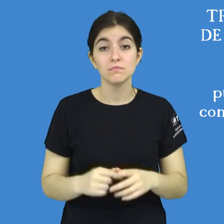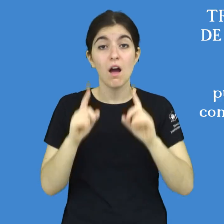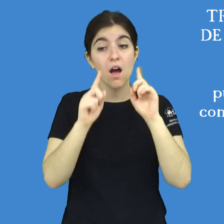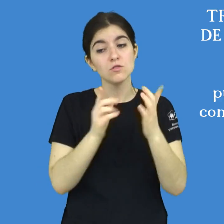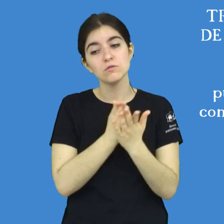caso